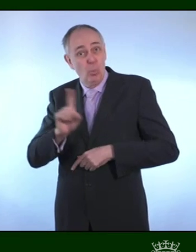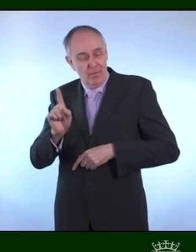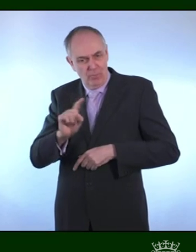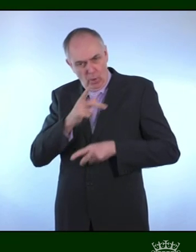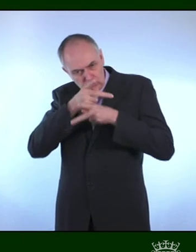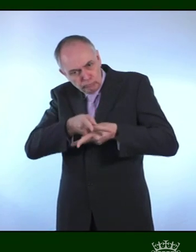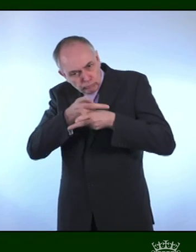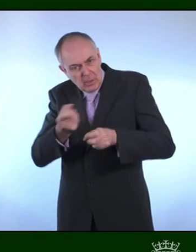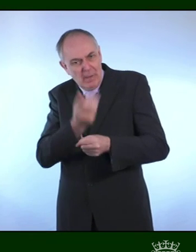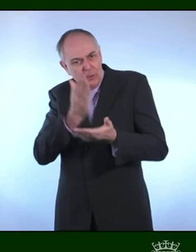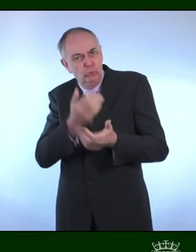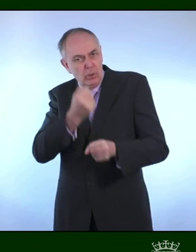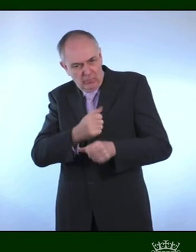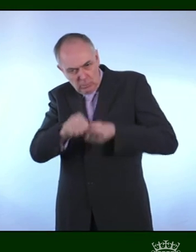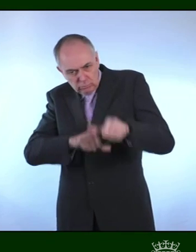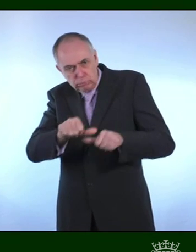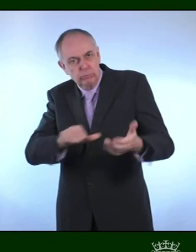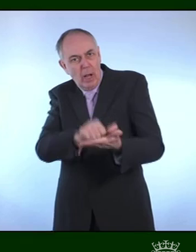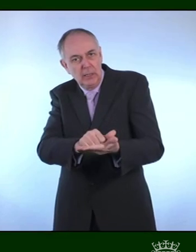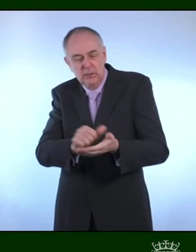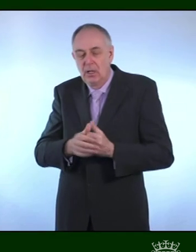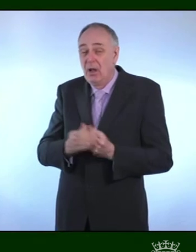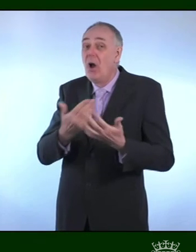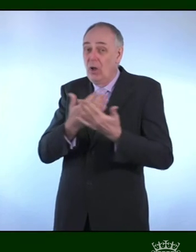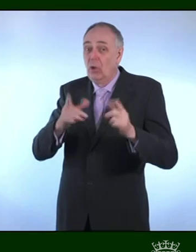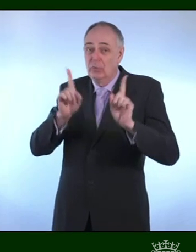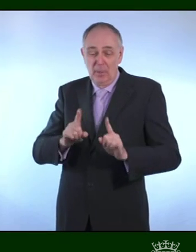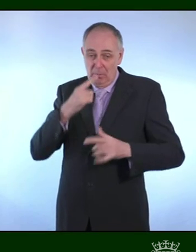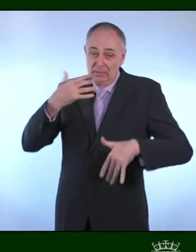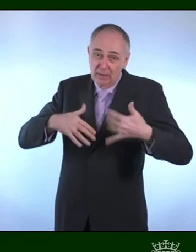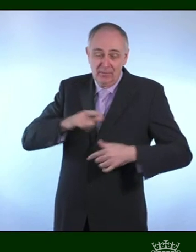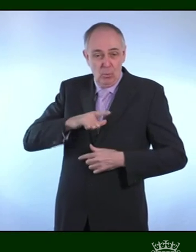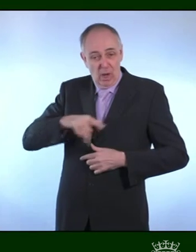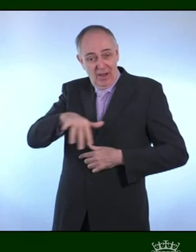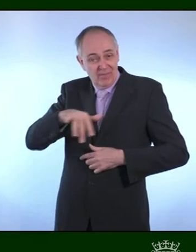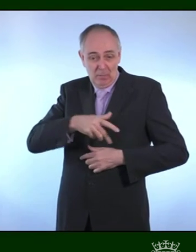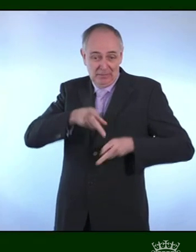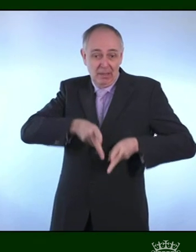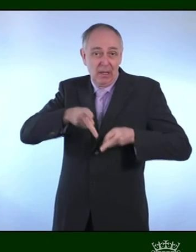Many more people will be mourning the loss of loved ones as a result of coronavirus this week.